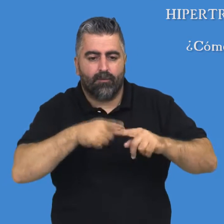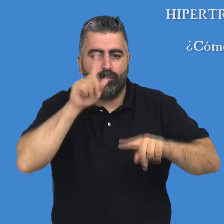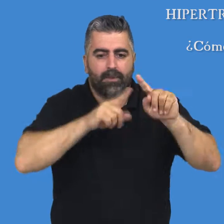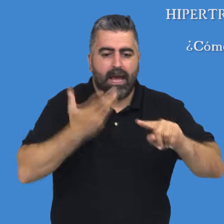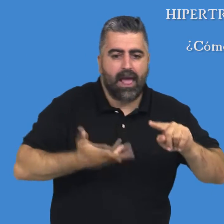problema